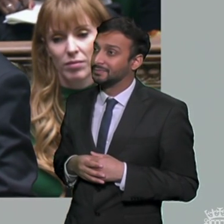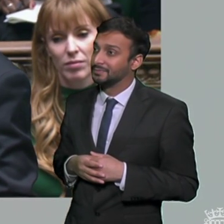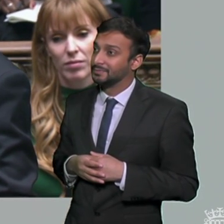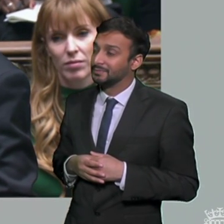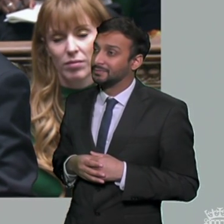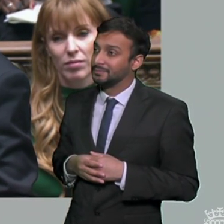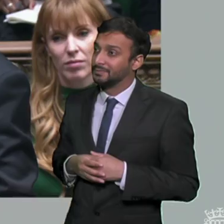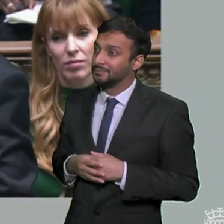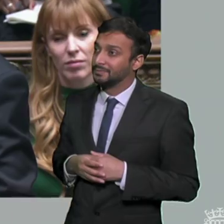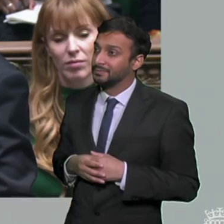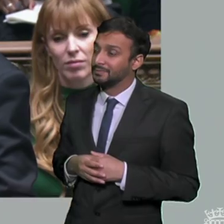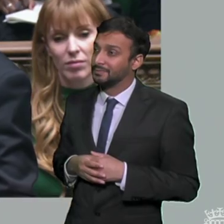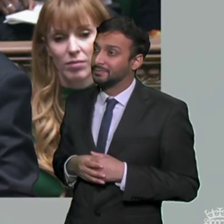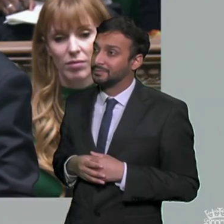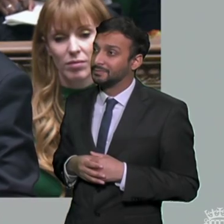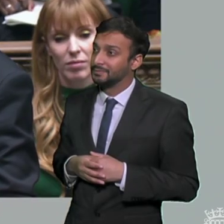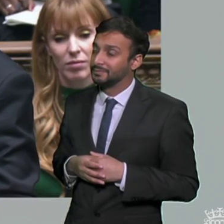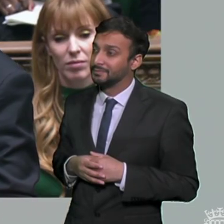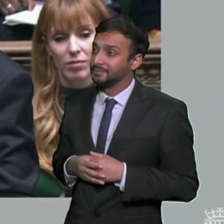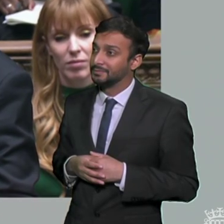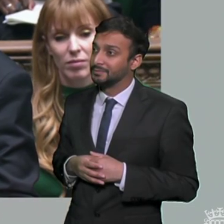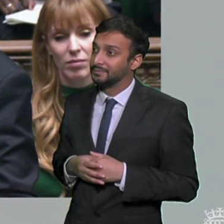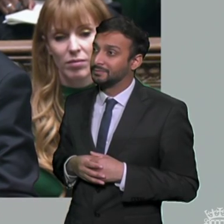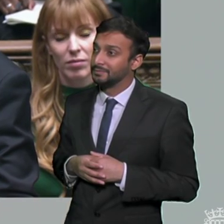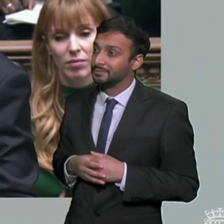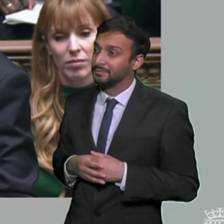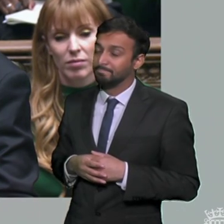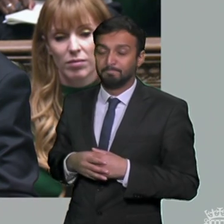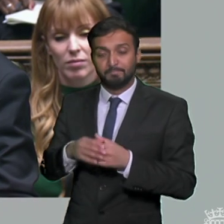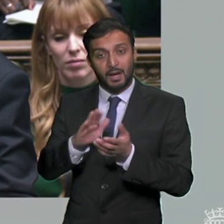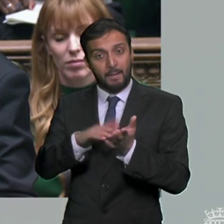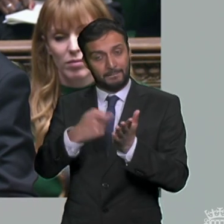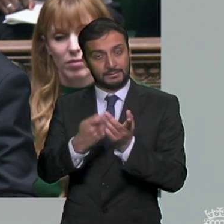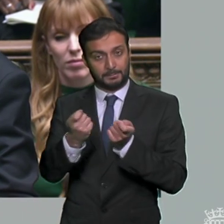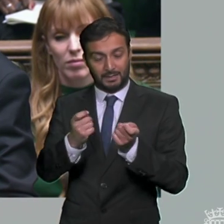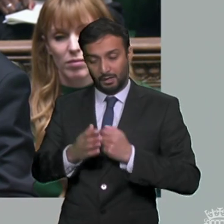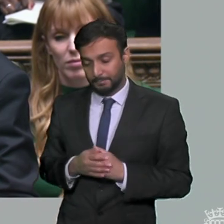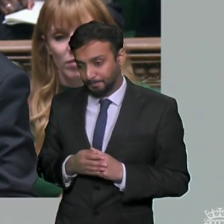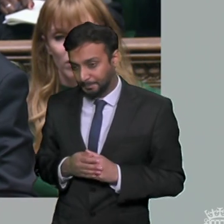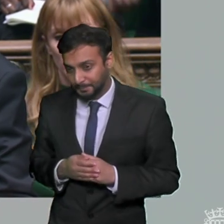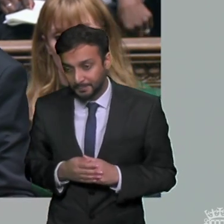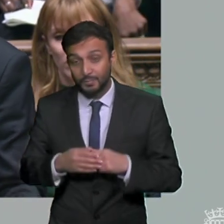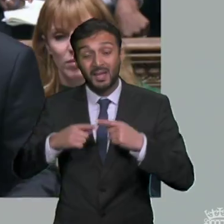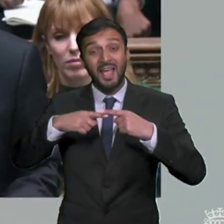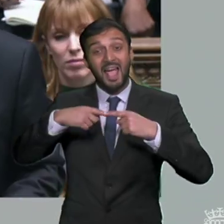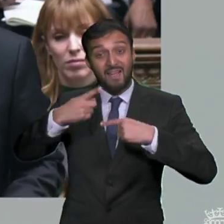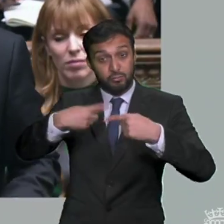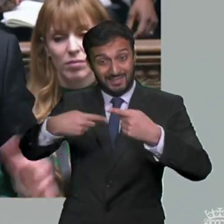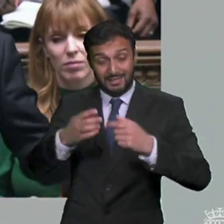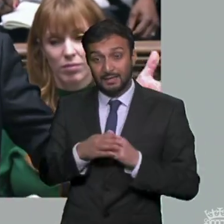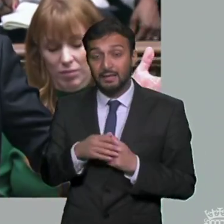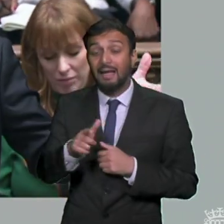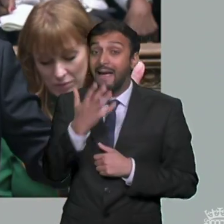Would you believe it, Mr Speaker? The simple fact is this: every year, the age at which people can buy their first home goes up.